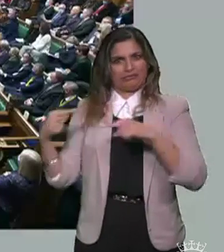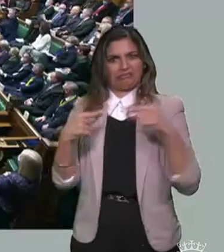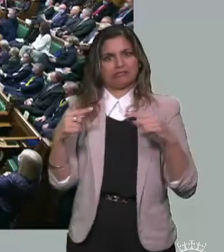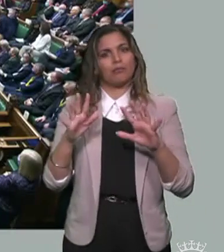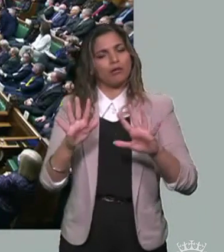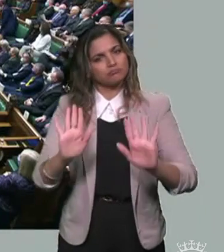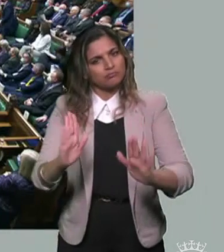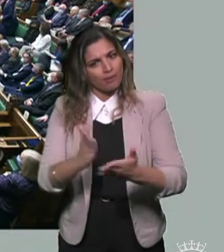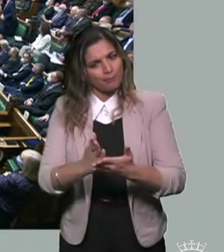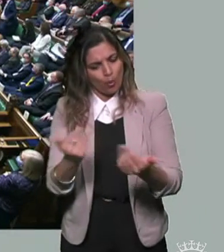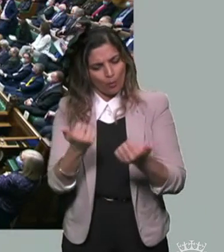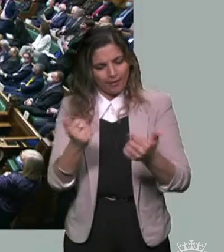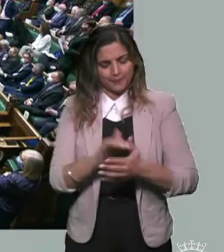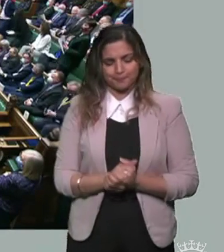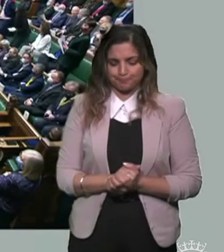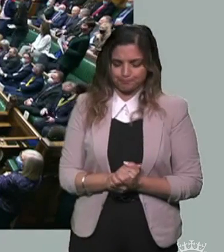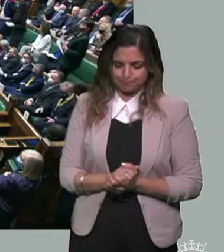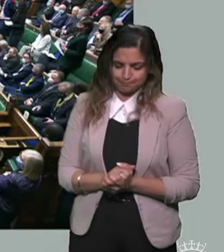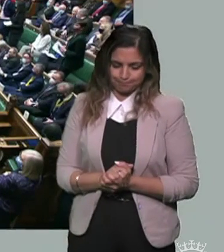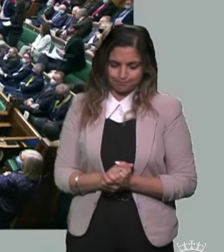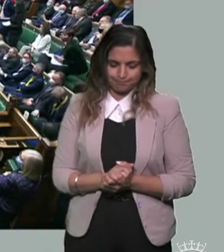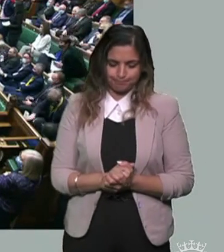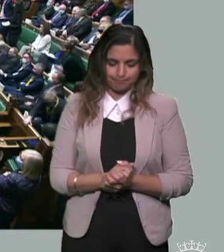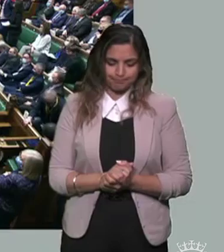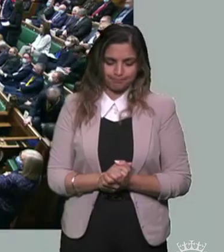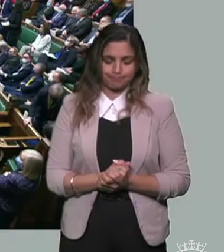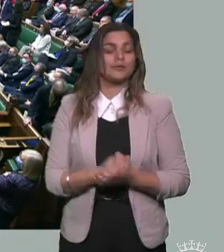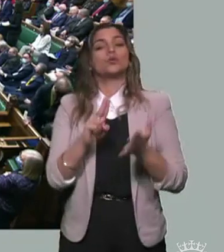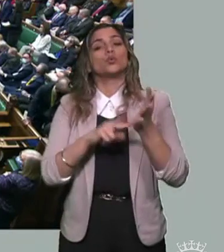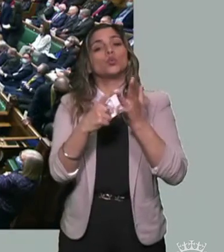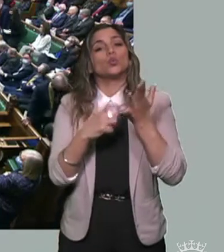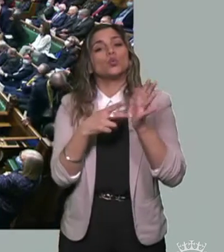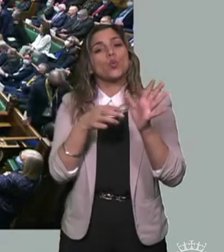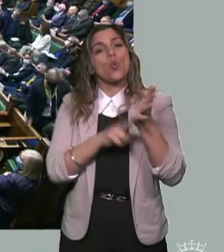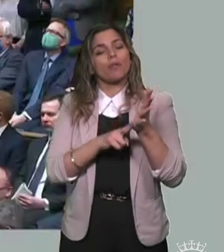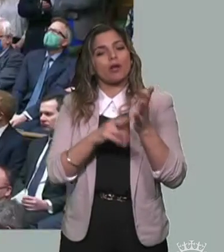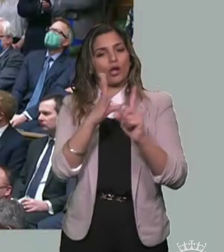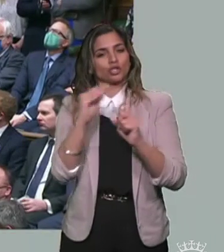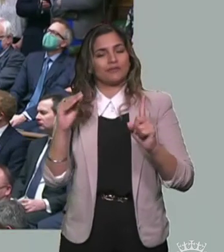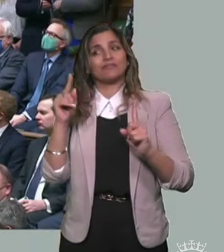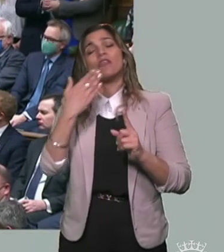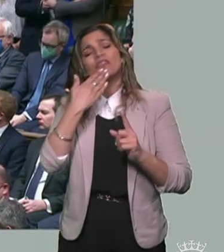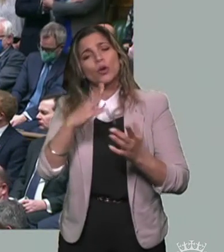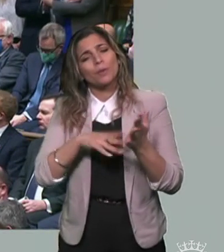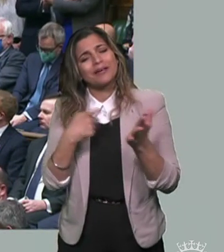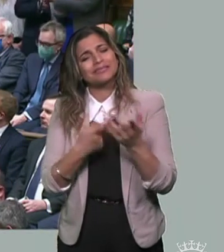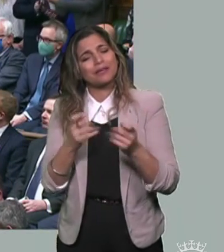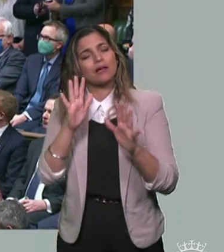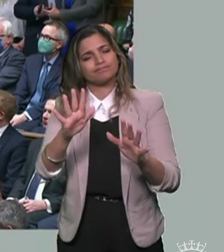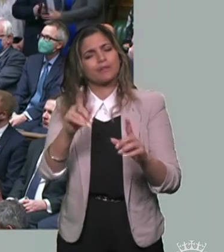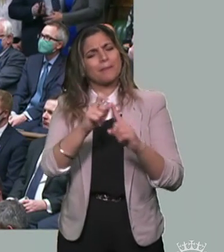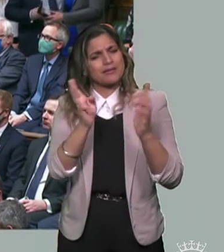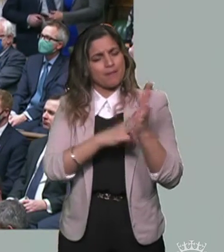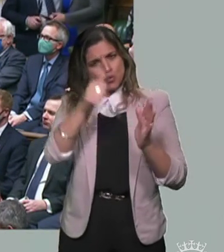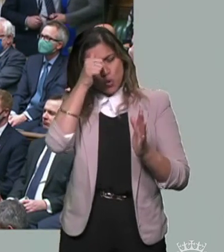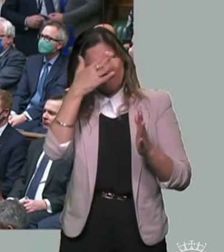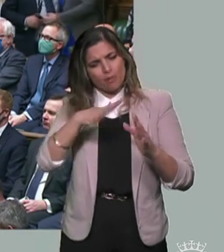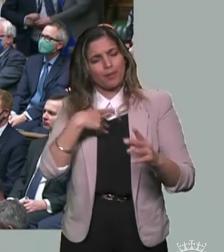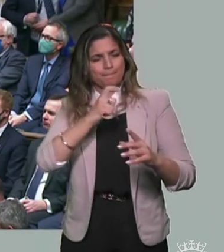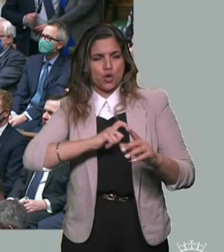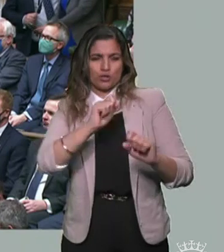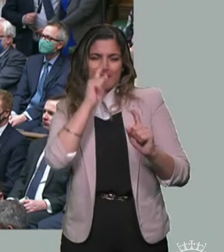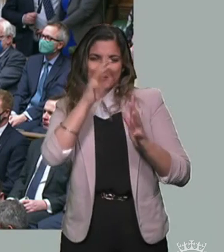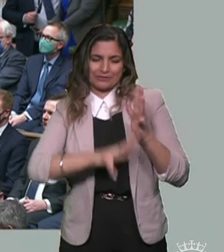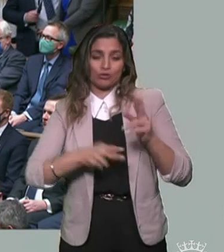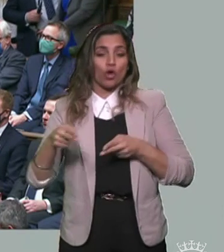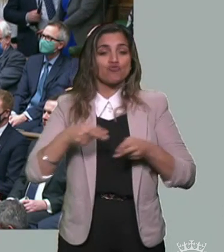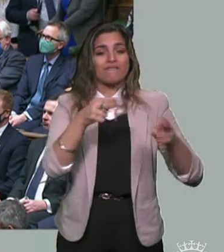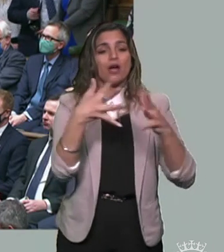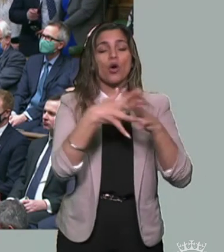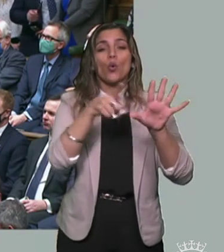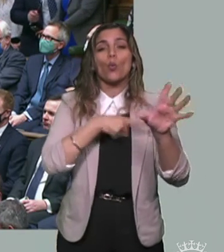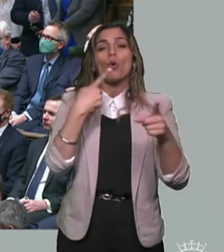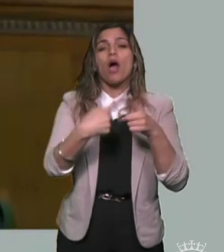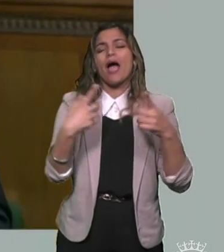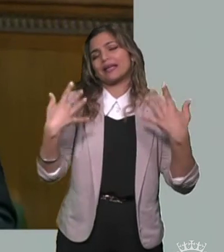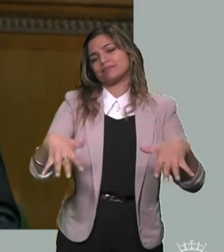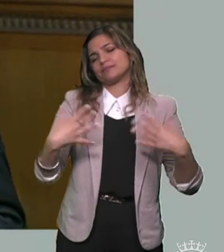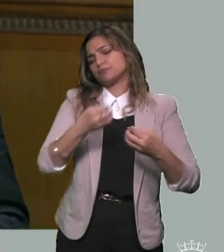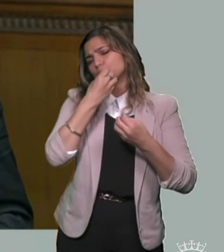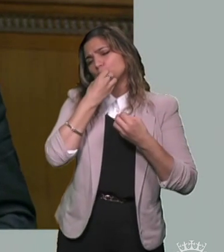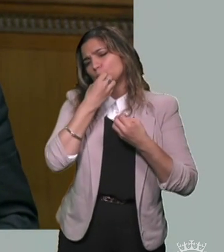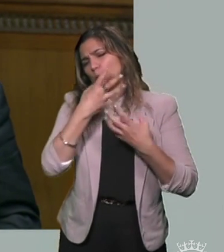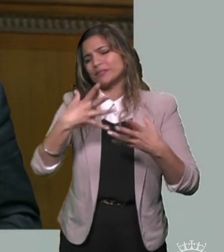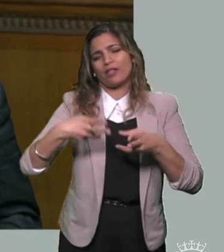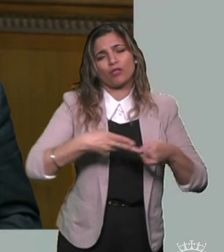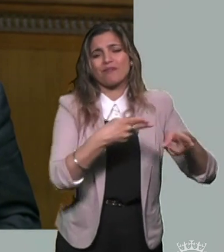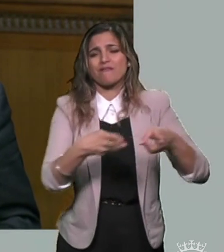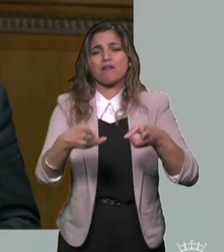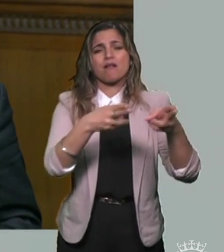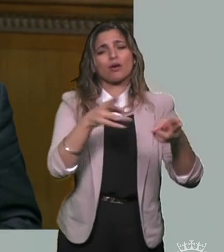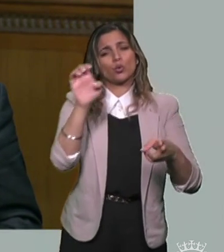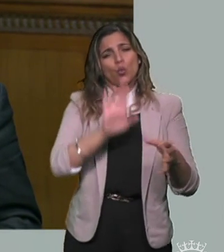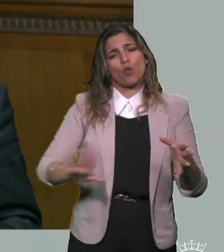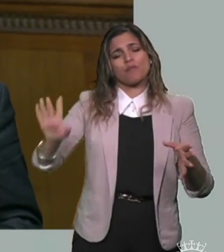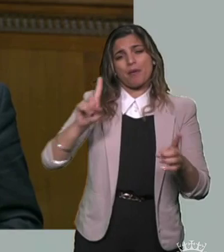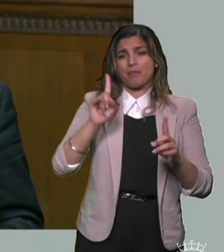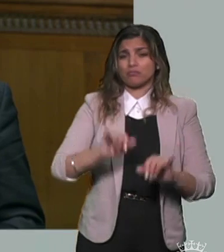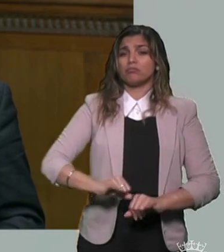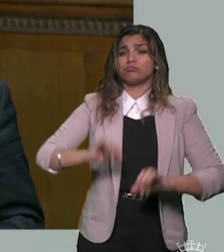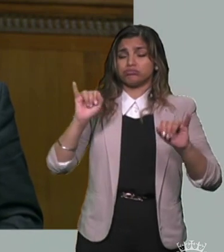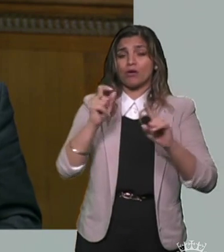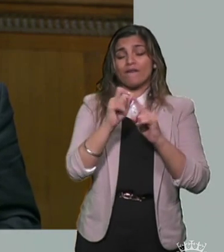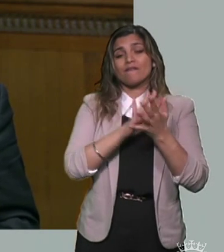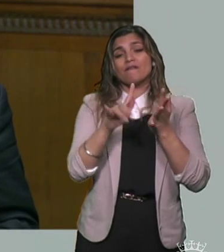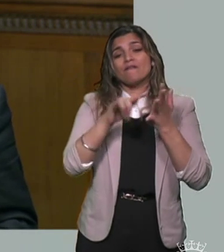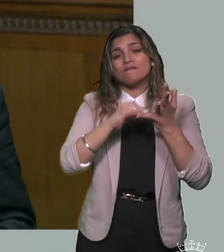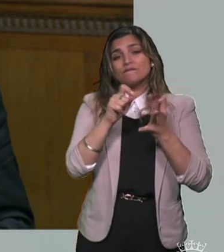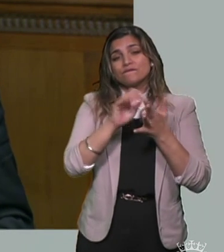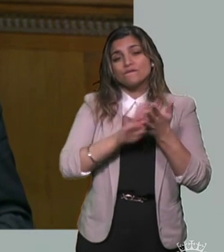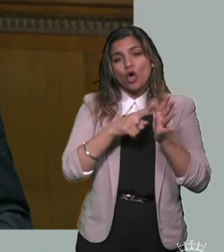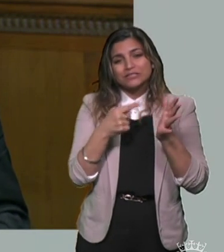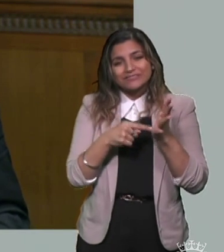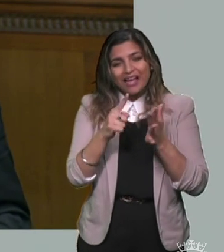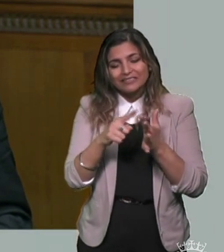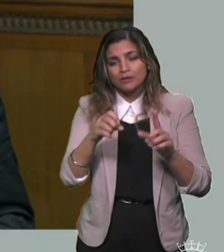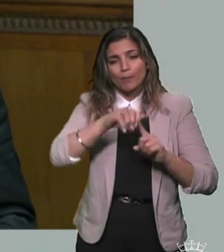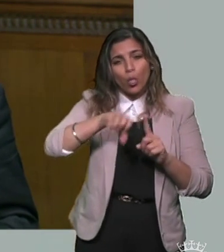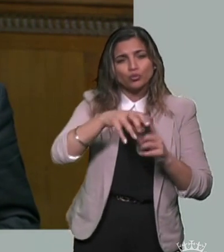JesseNorman6. As the Prime Minister will know from personal experience, the River Wye is one of the most beautiful rivers in Europe, yet its fragile ecosystem is being destroyed by phosphate and other pollution.